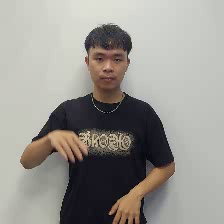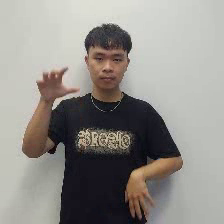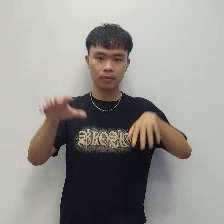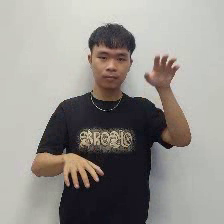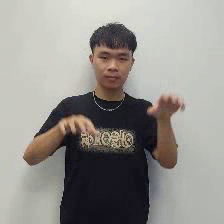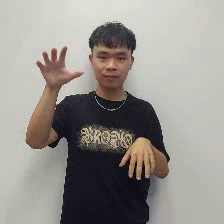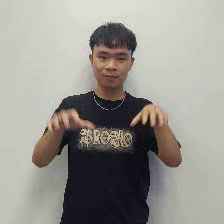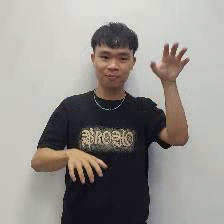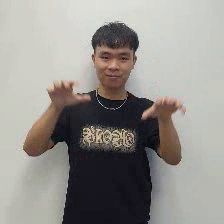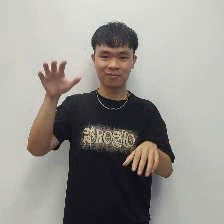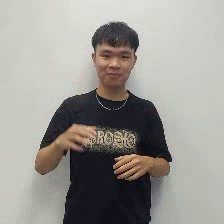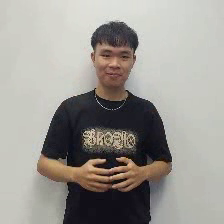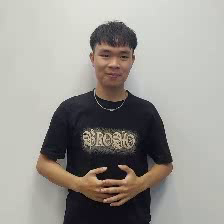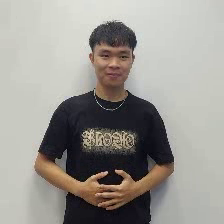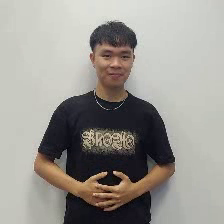Con gấu